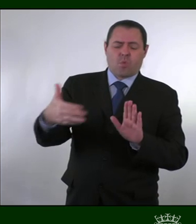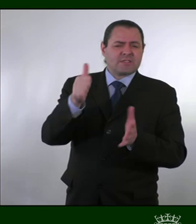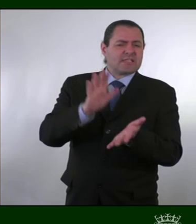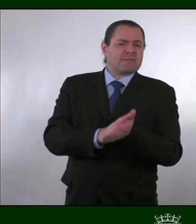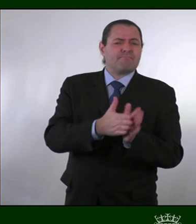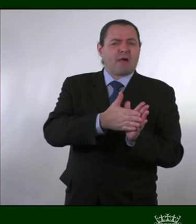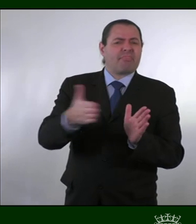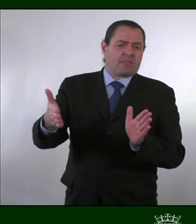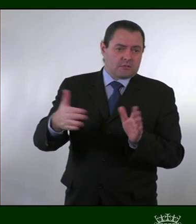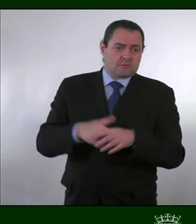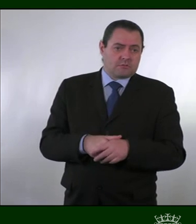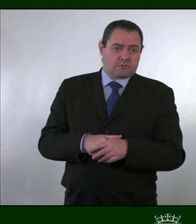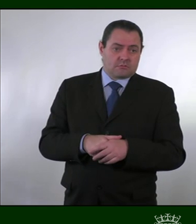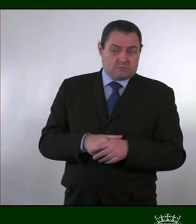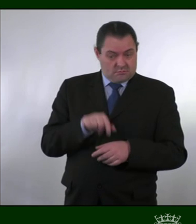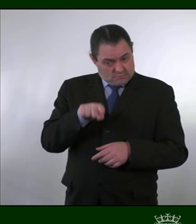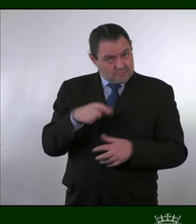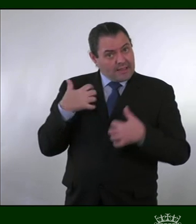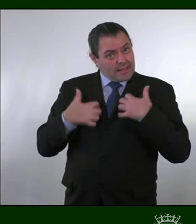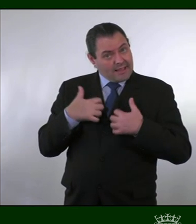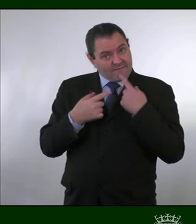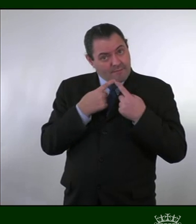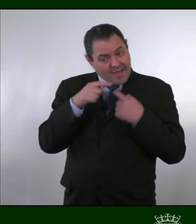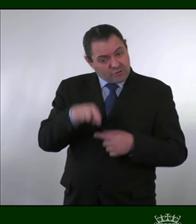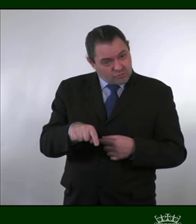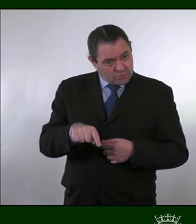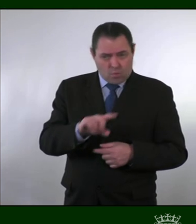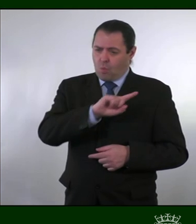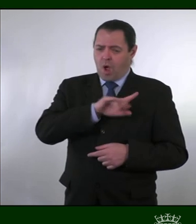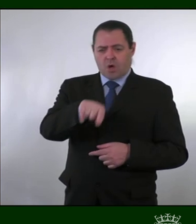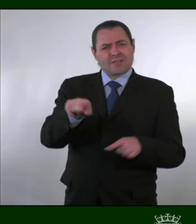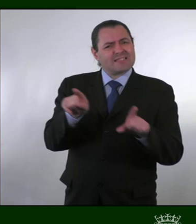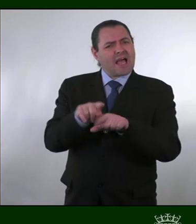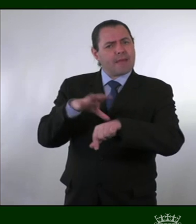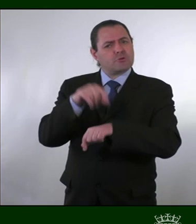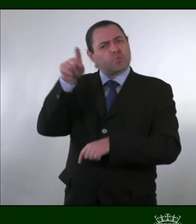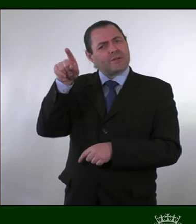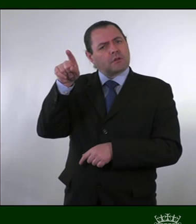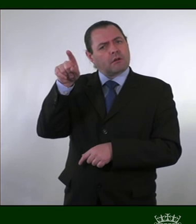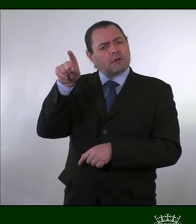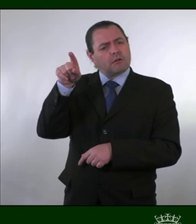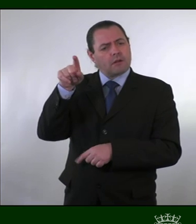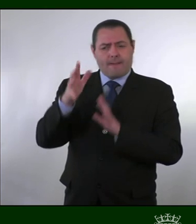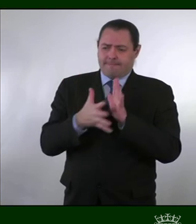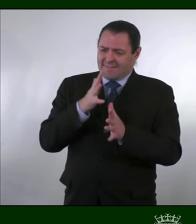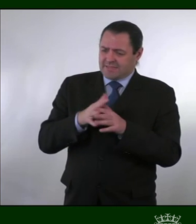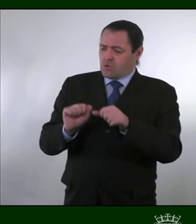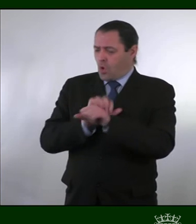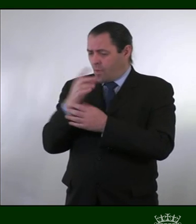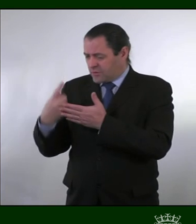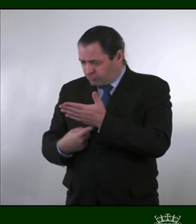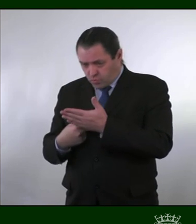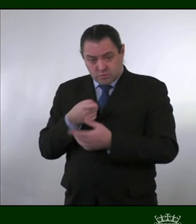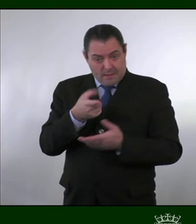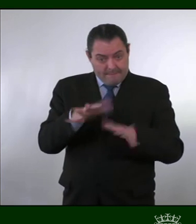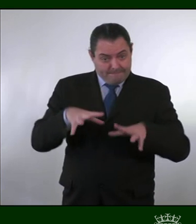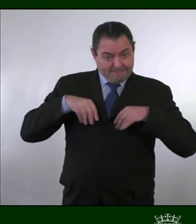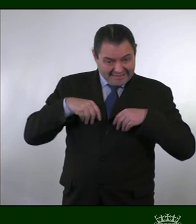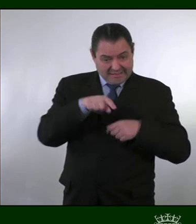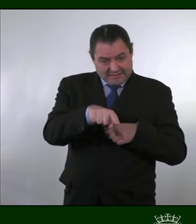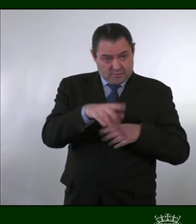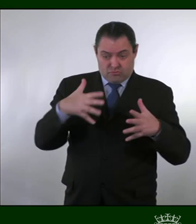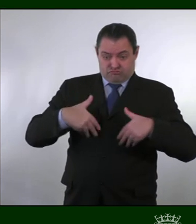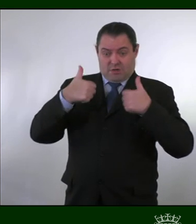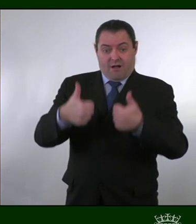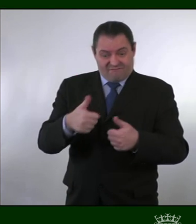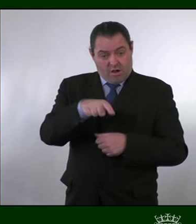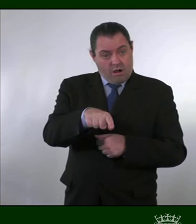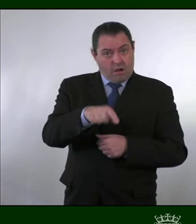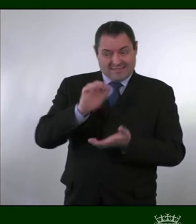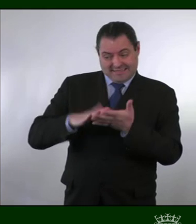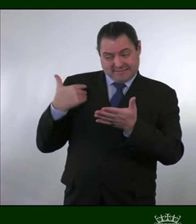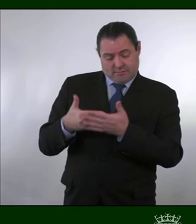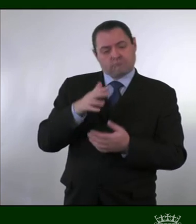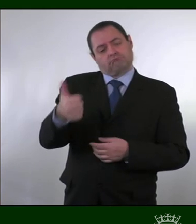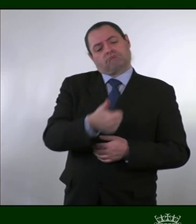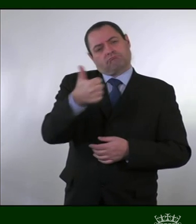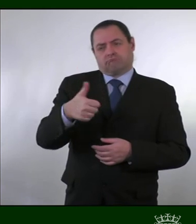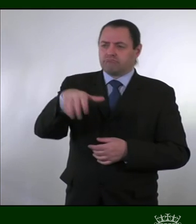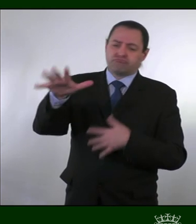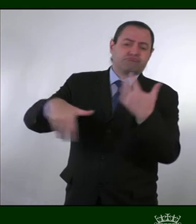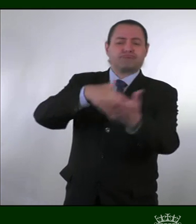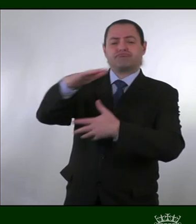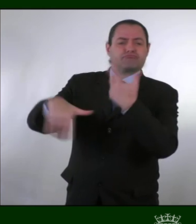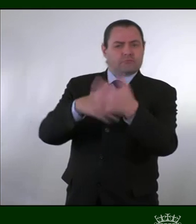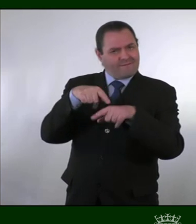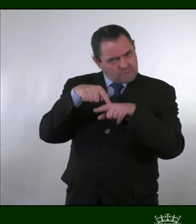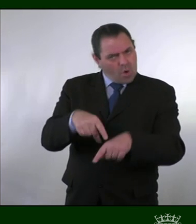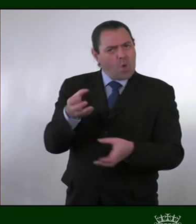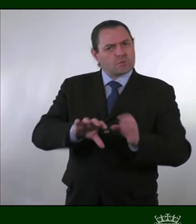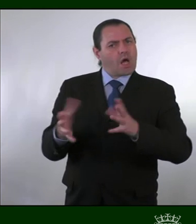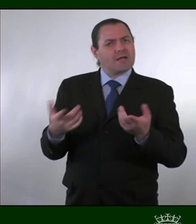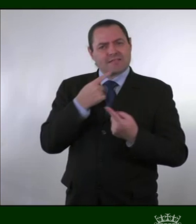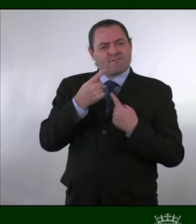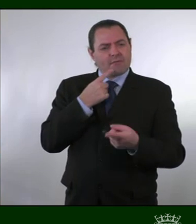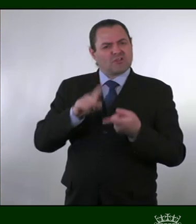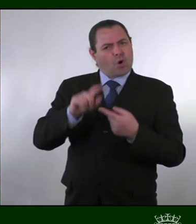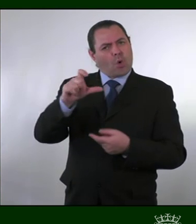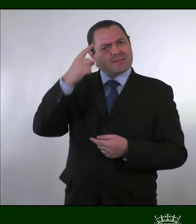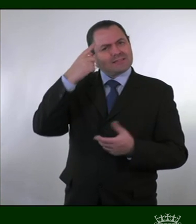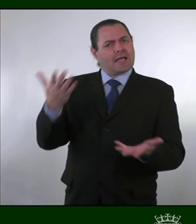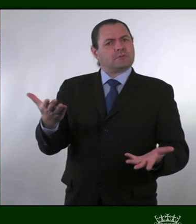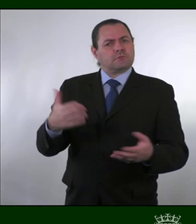In light of that, will my right hon. Friend follow the example of Sweden and exempt from all the covid regulations those who have tested positive within the past six months and thereby show that he is following the science and also common sense?